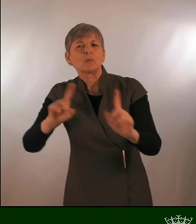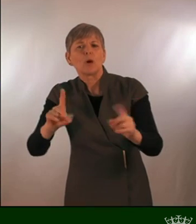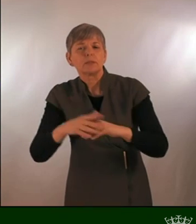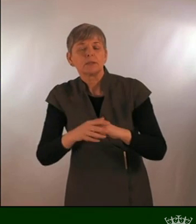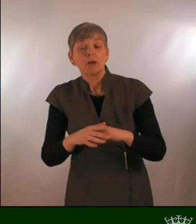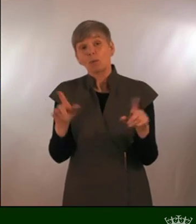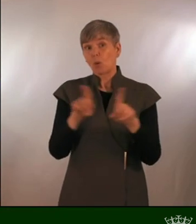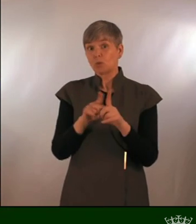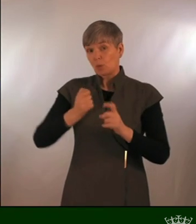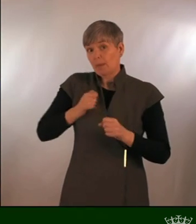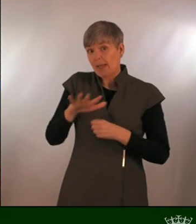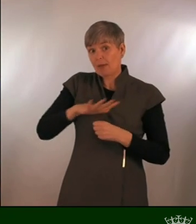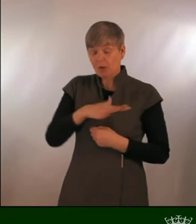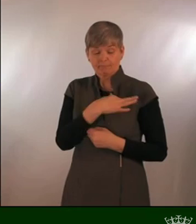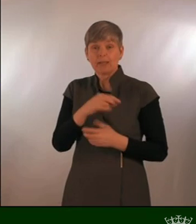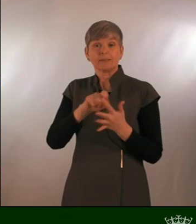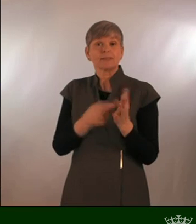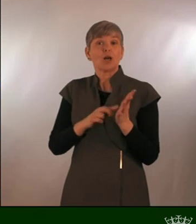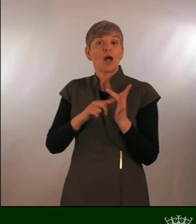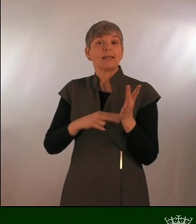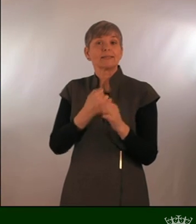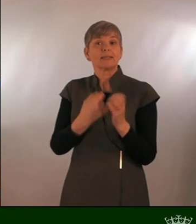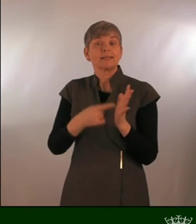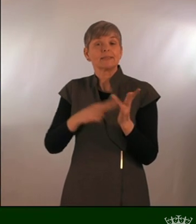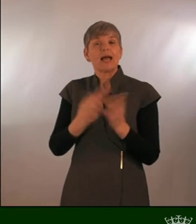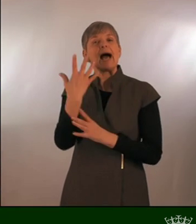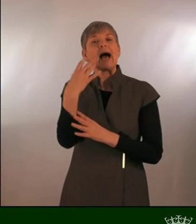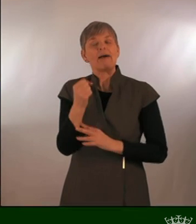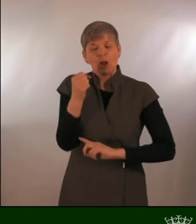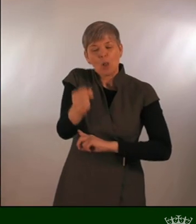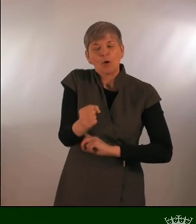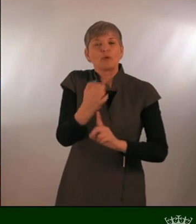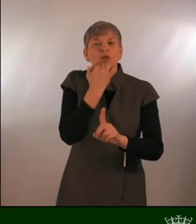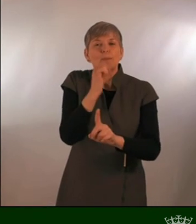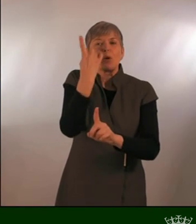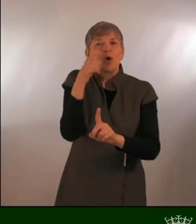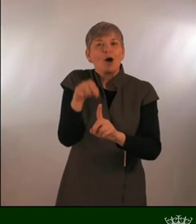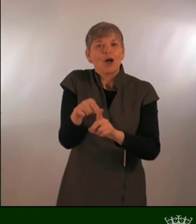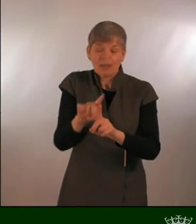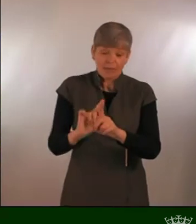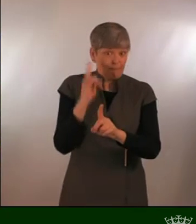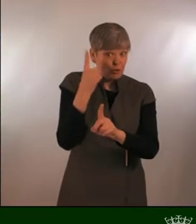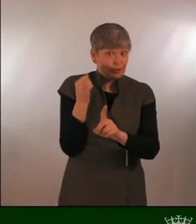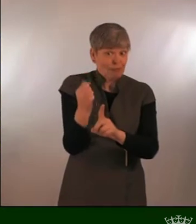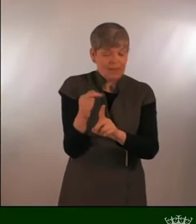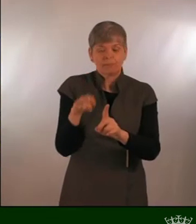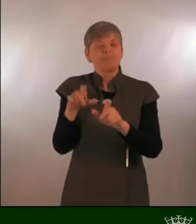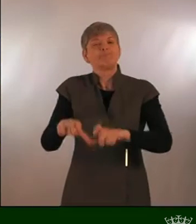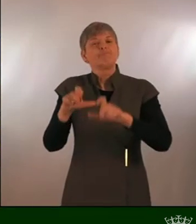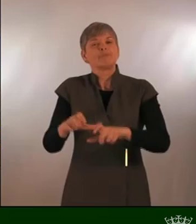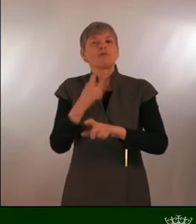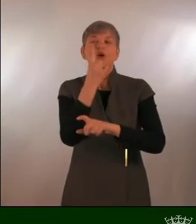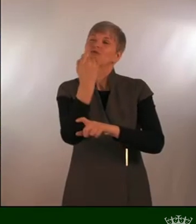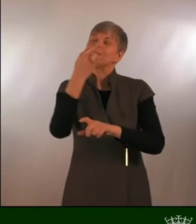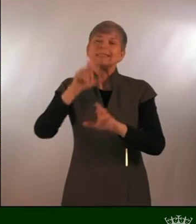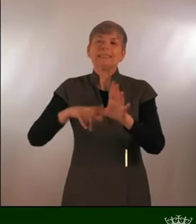1, the world’s first passenger steam engine, from Darlington, where she has resided for over 160 years?